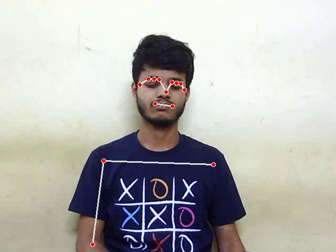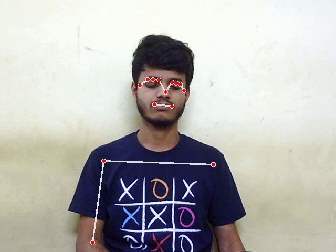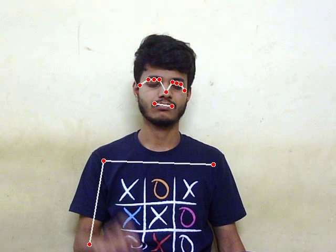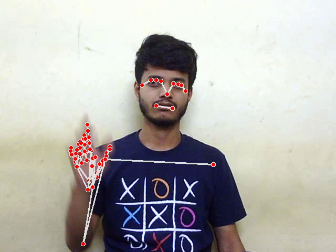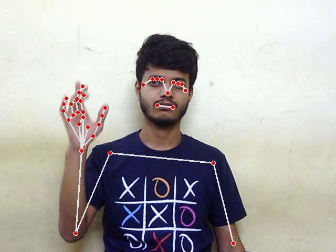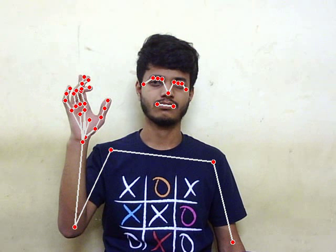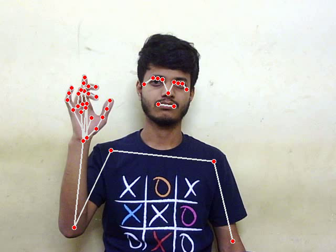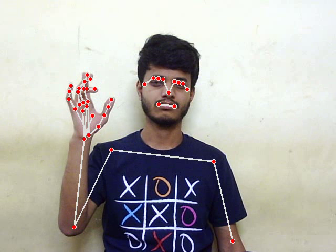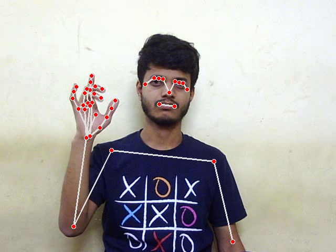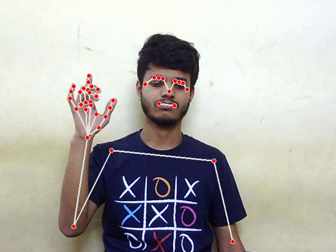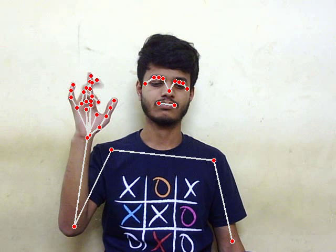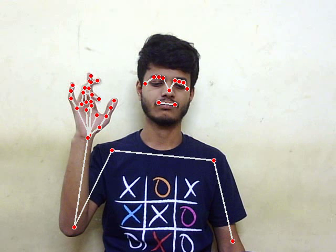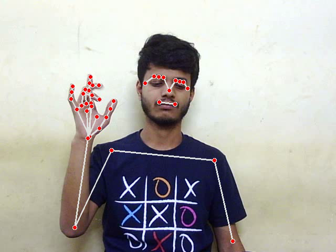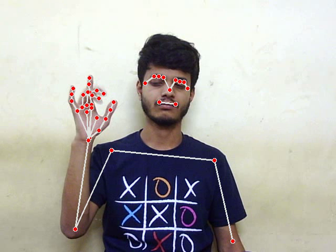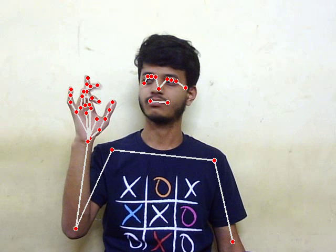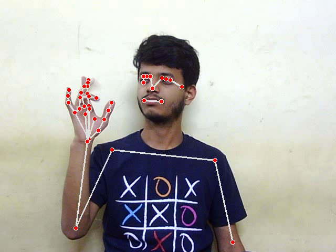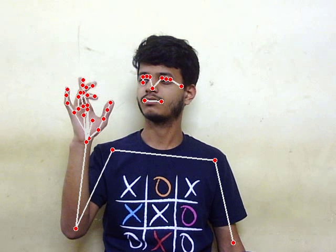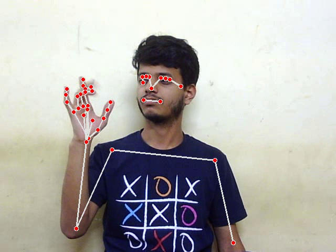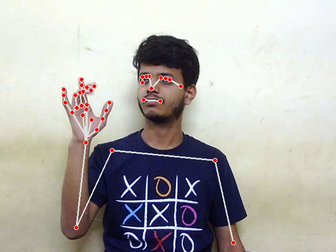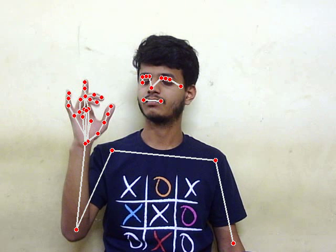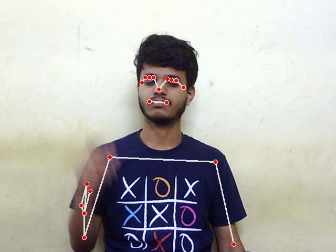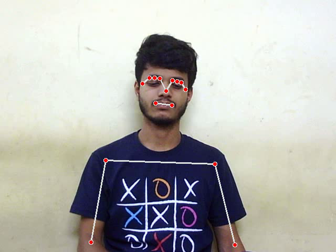why